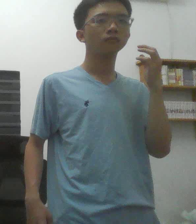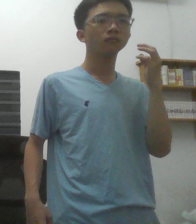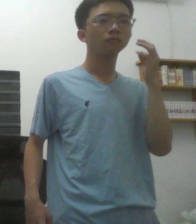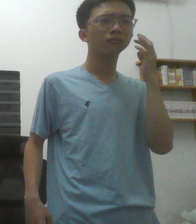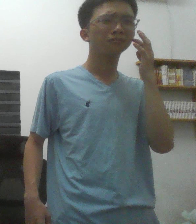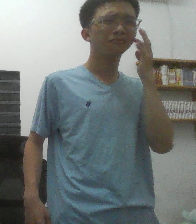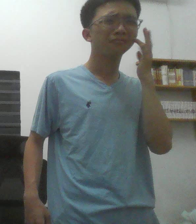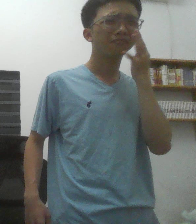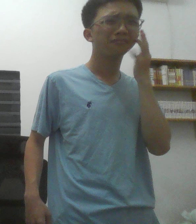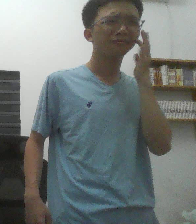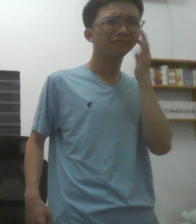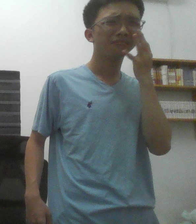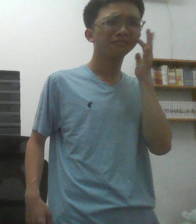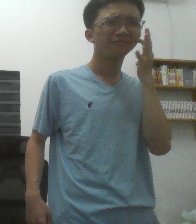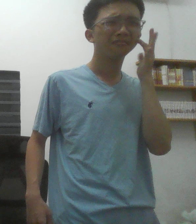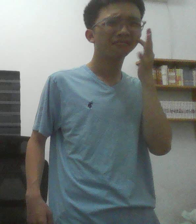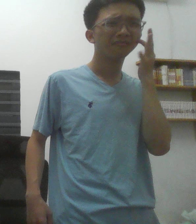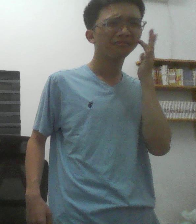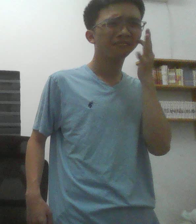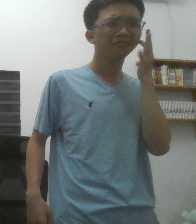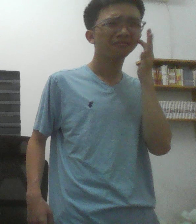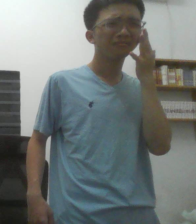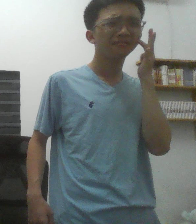kinh tom